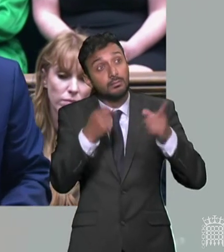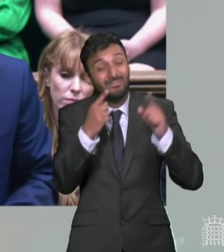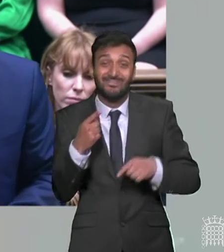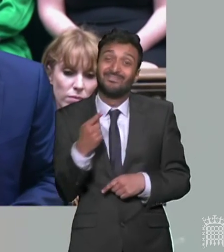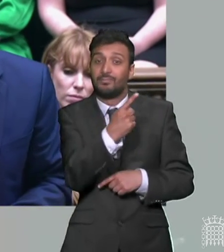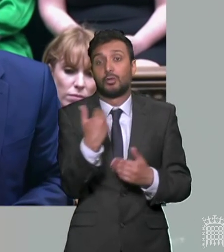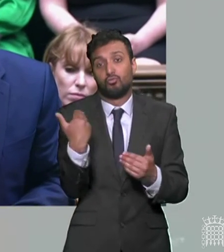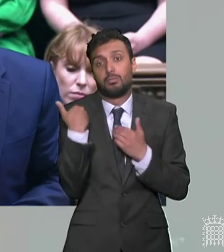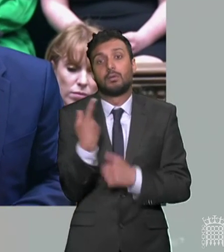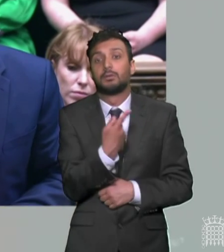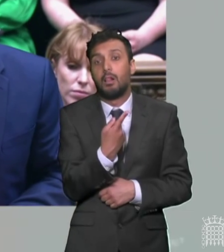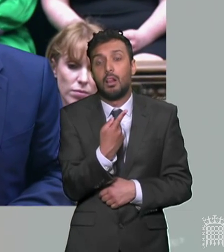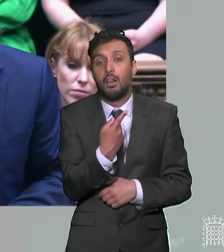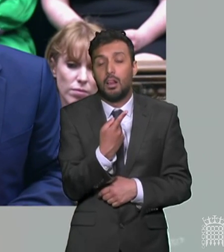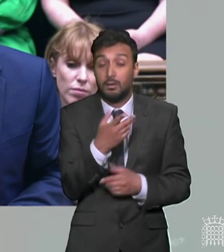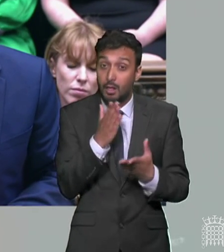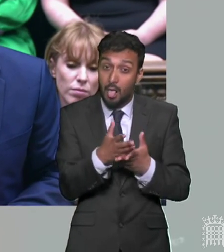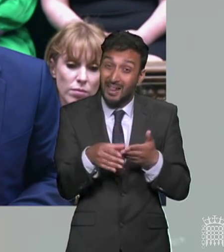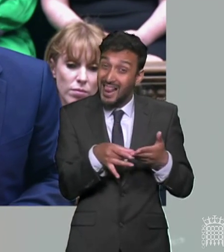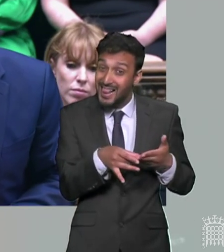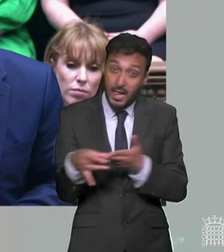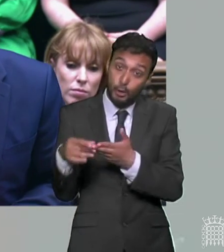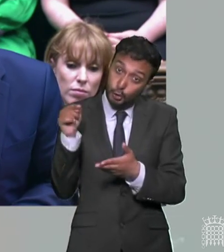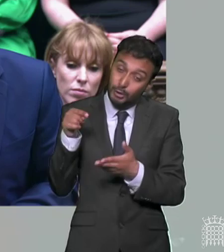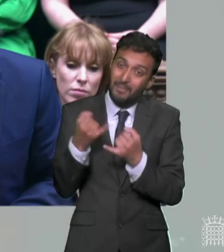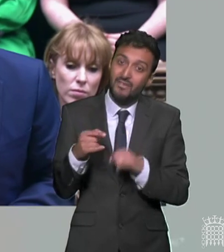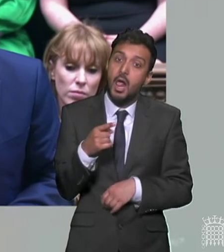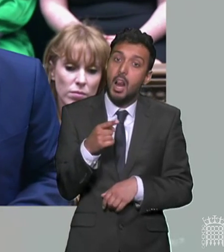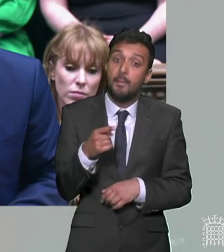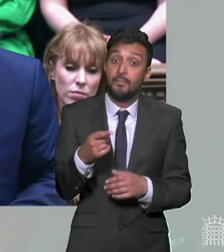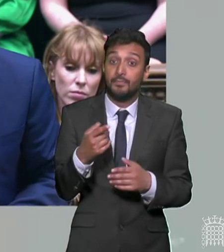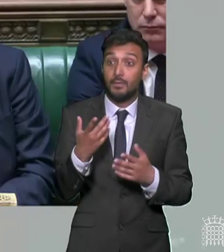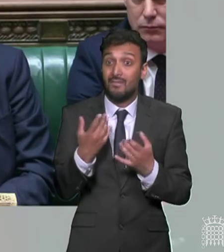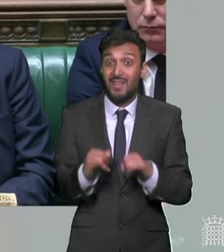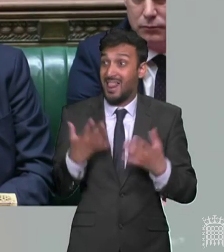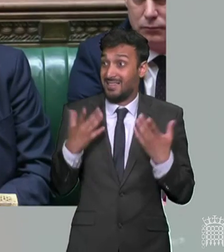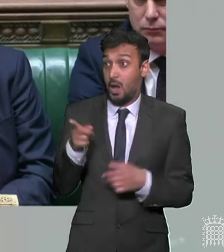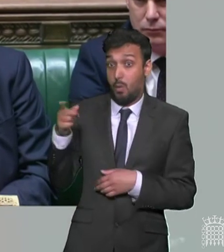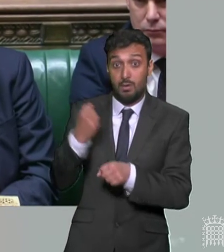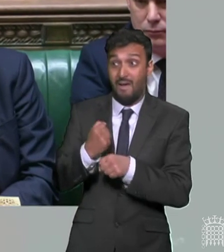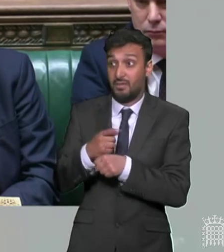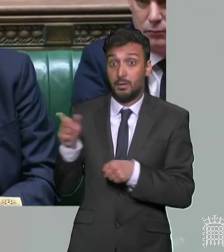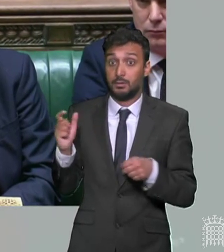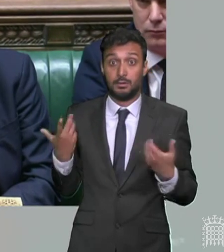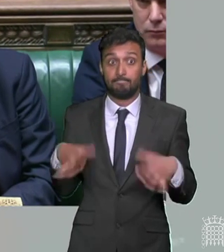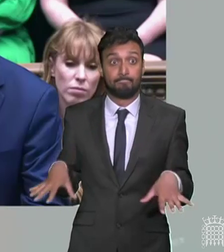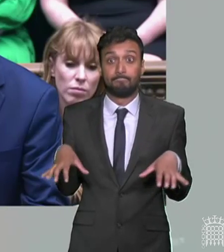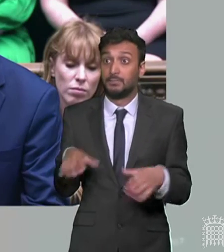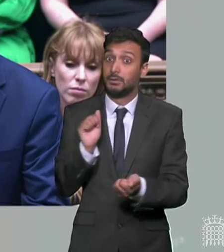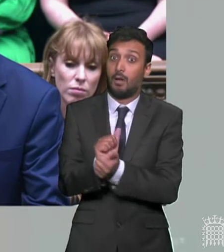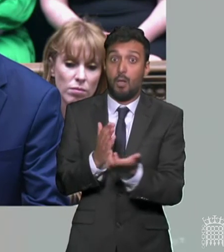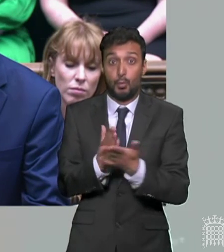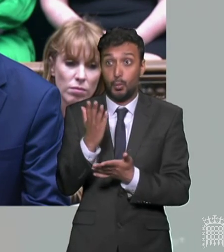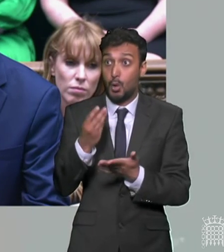It is that failure of leadership that has now left his Government paralysed in the middle of a cost of living crisis.